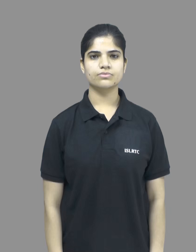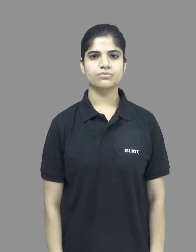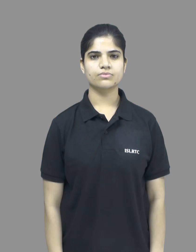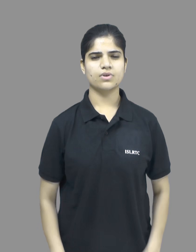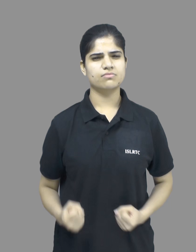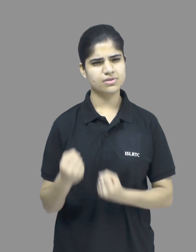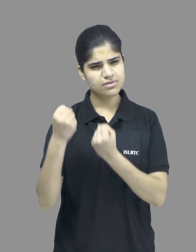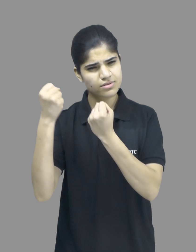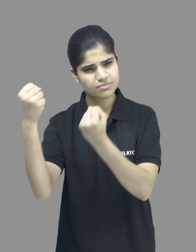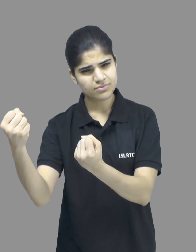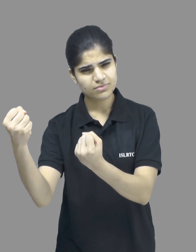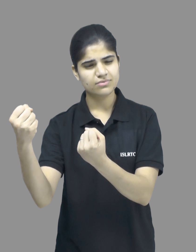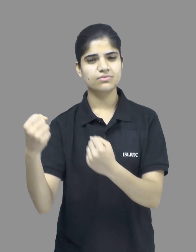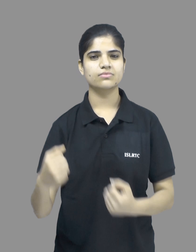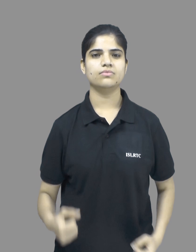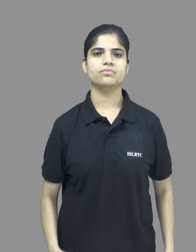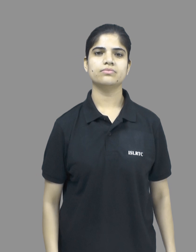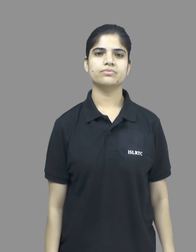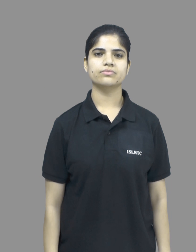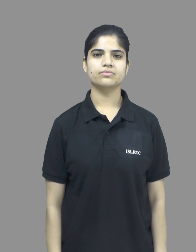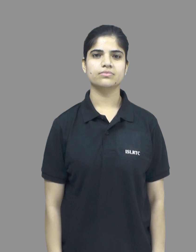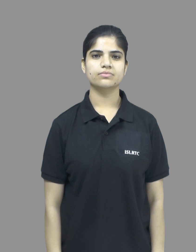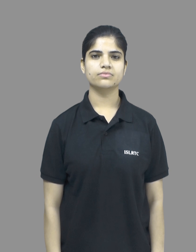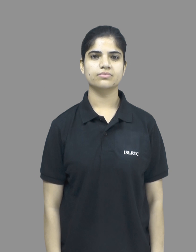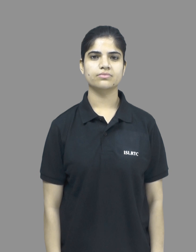Sacrifice